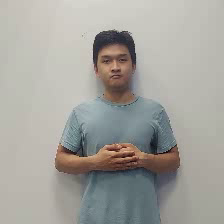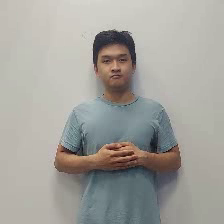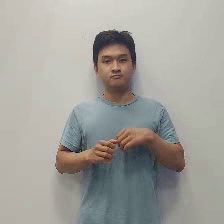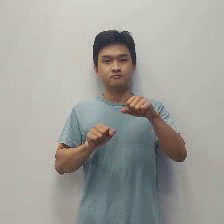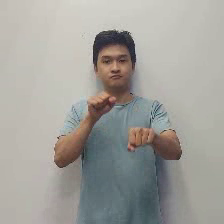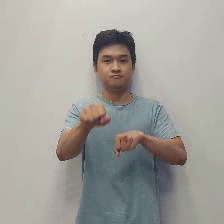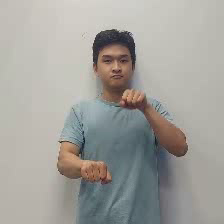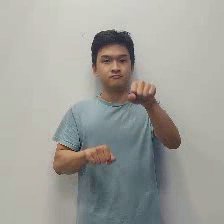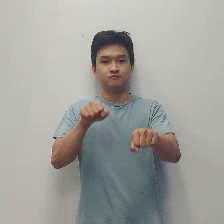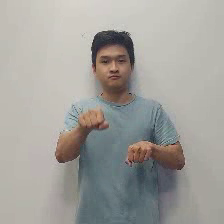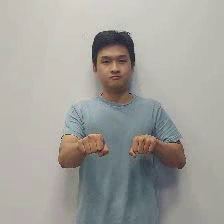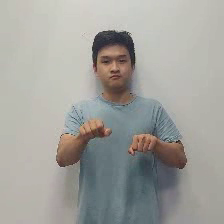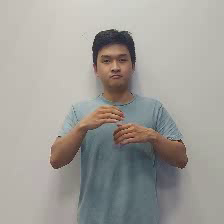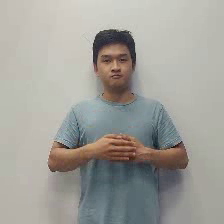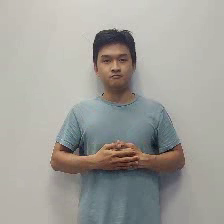Xe đạp